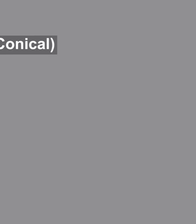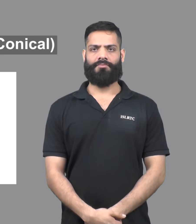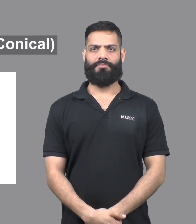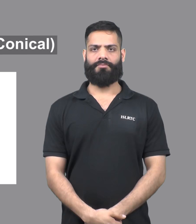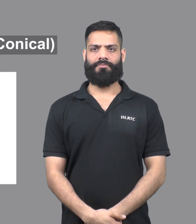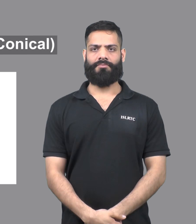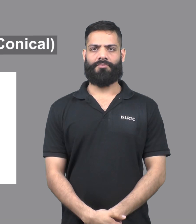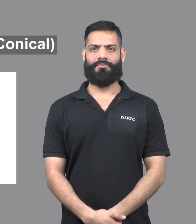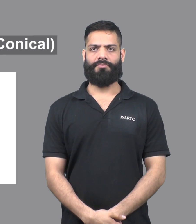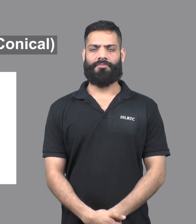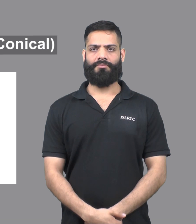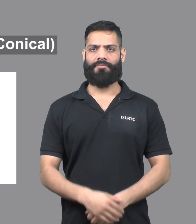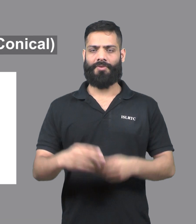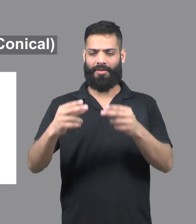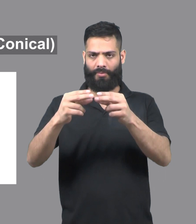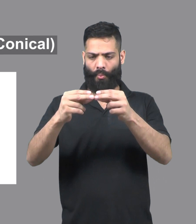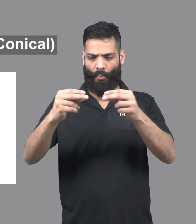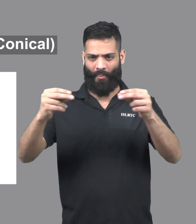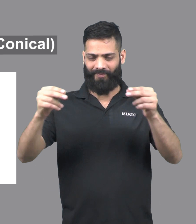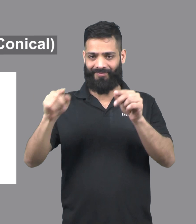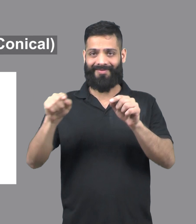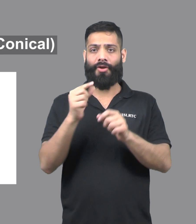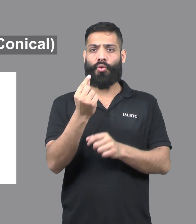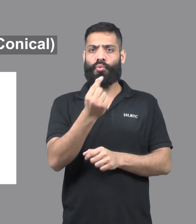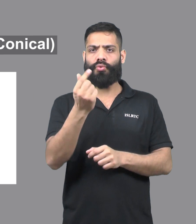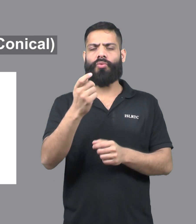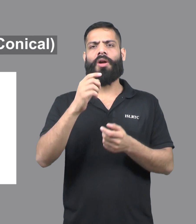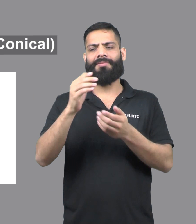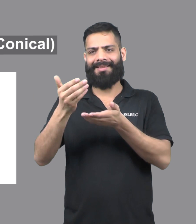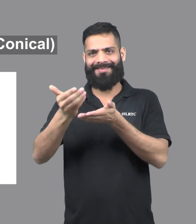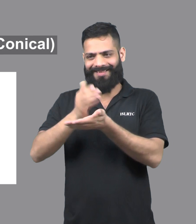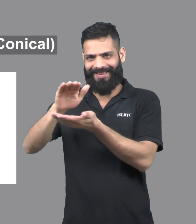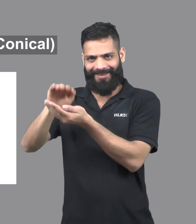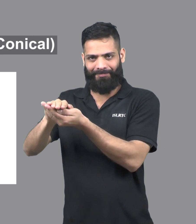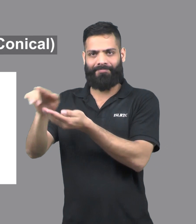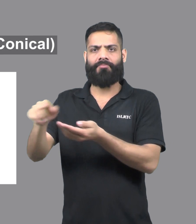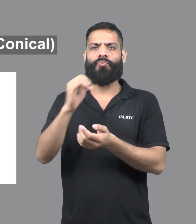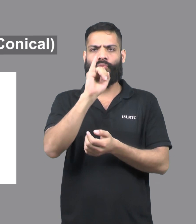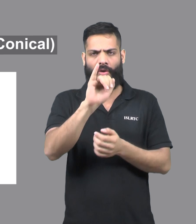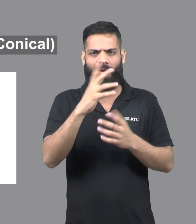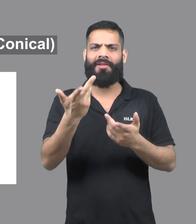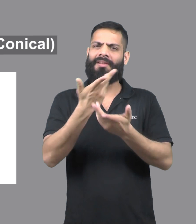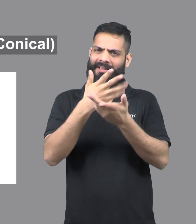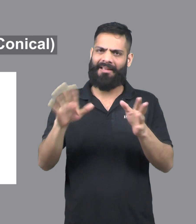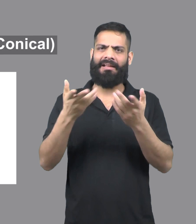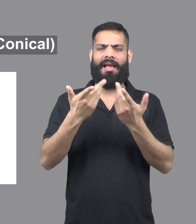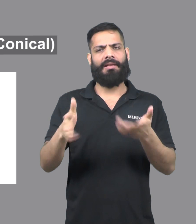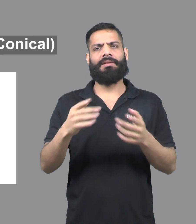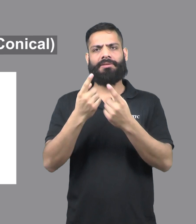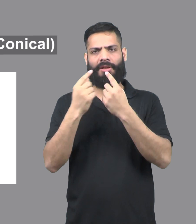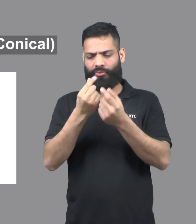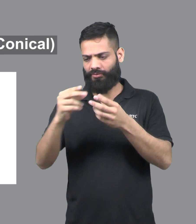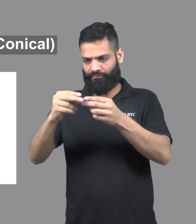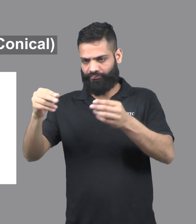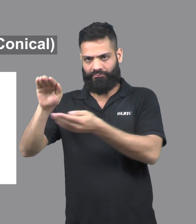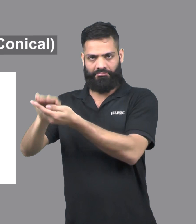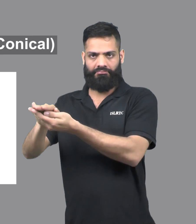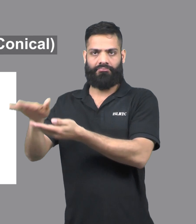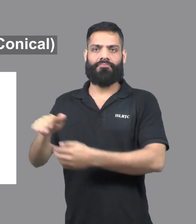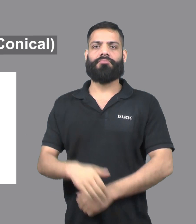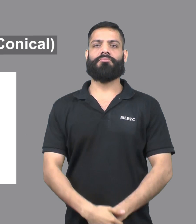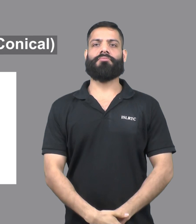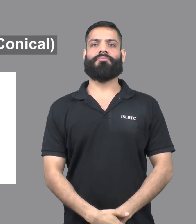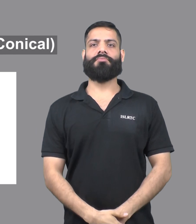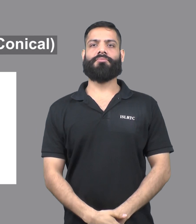Centrifuge Tube (Conical)